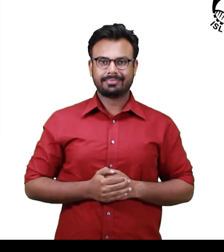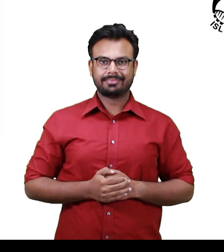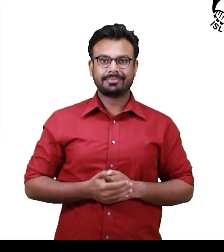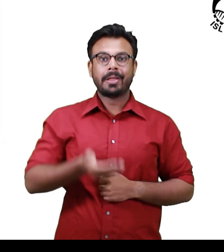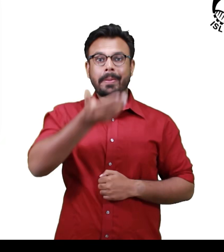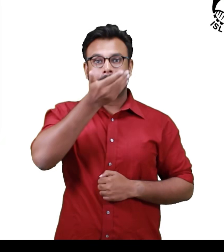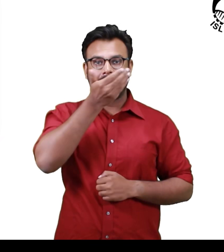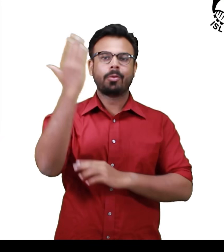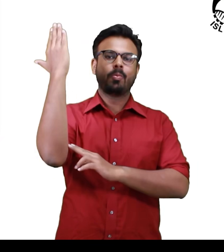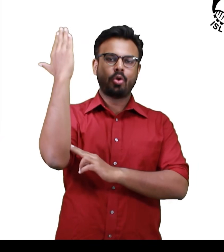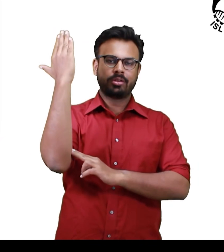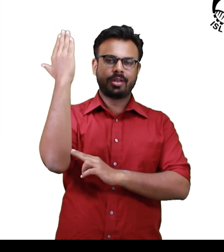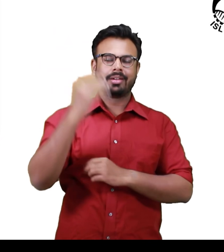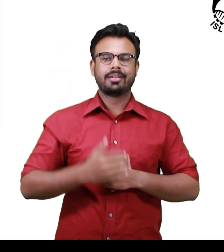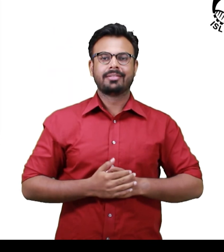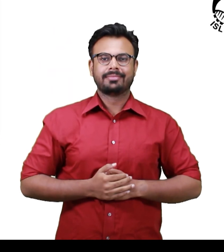Bottled water